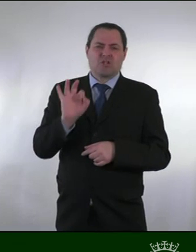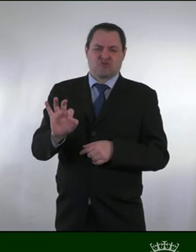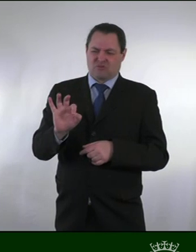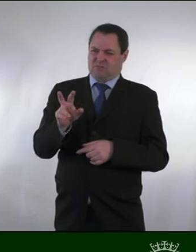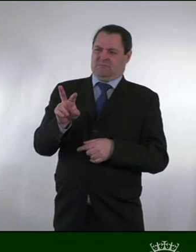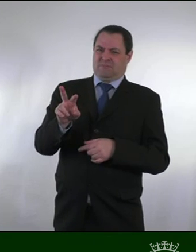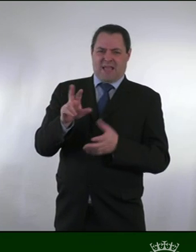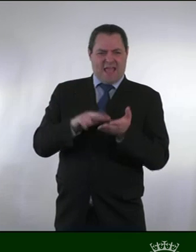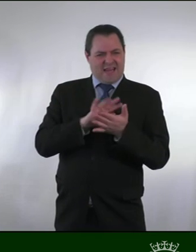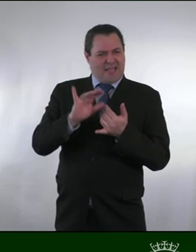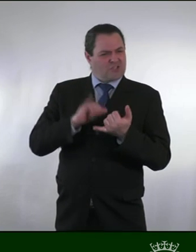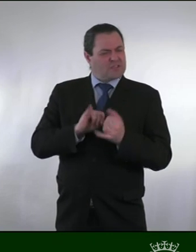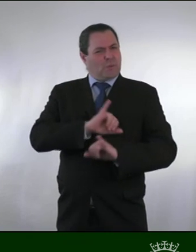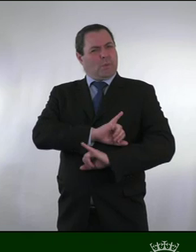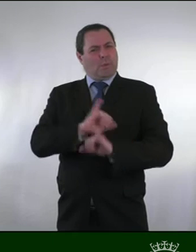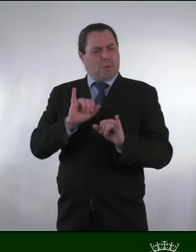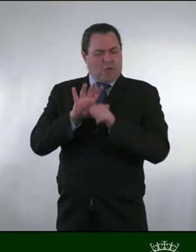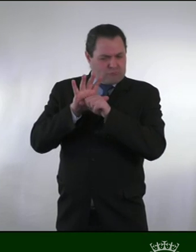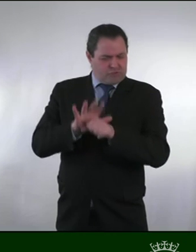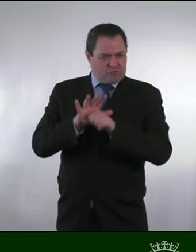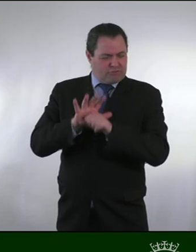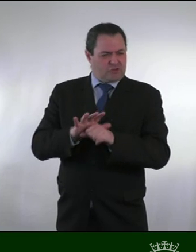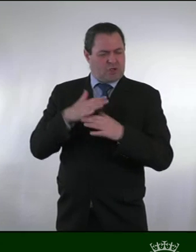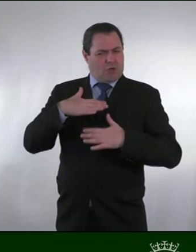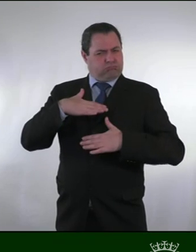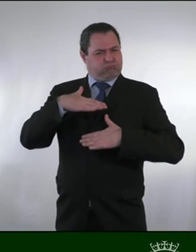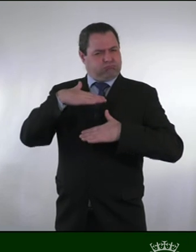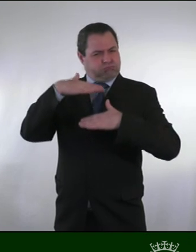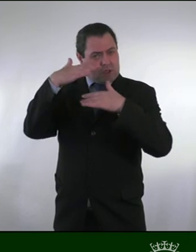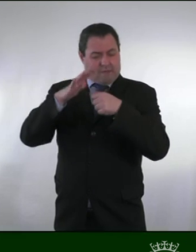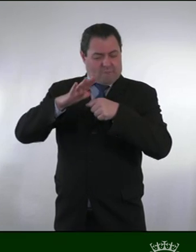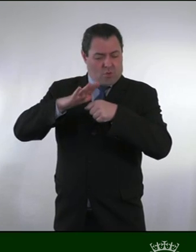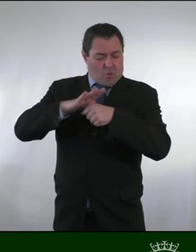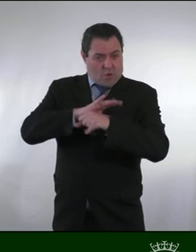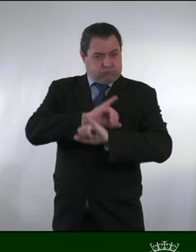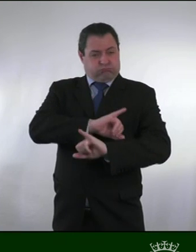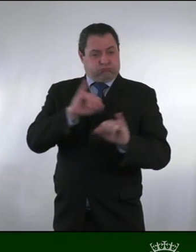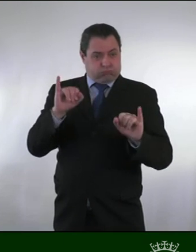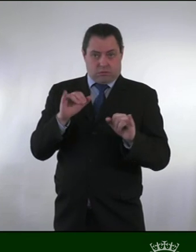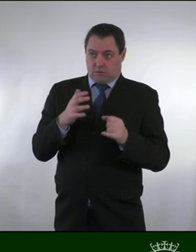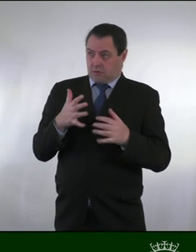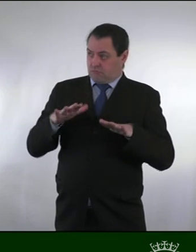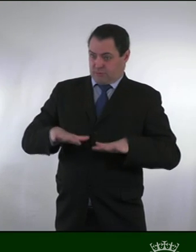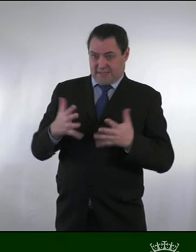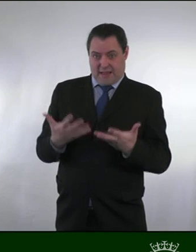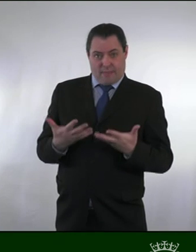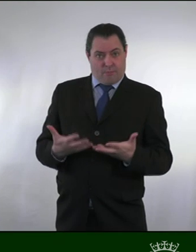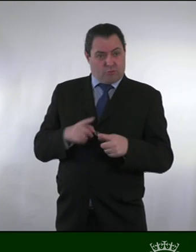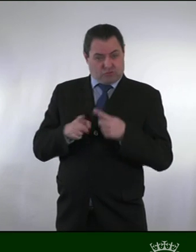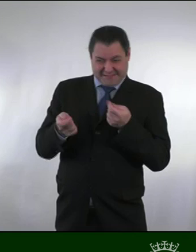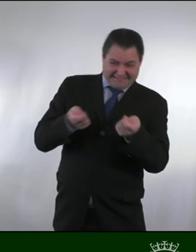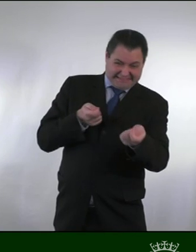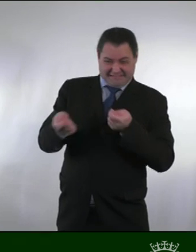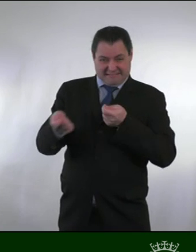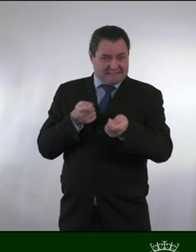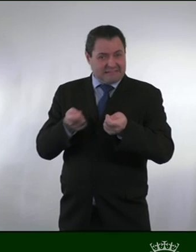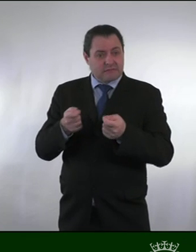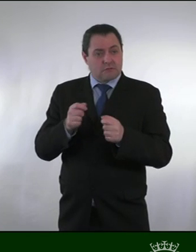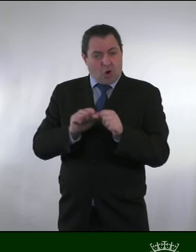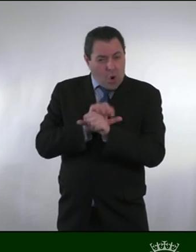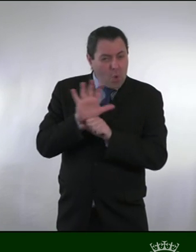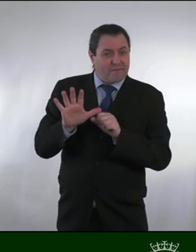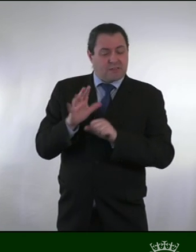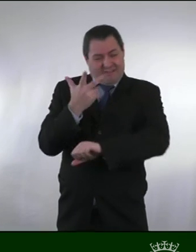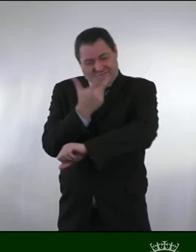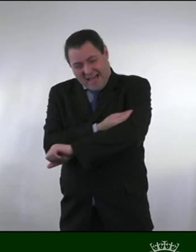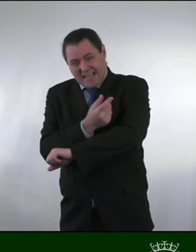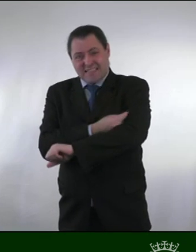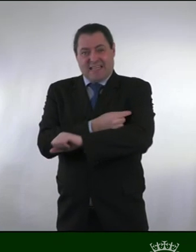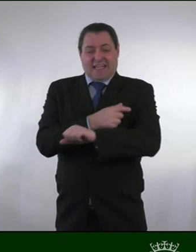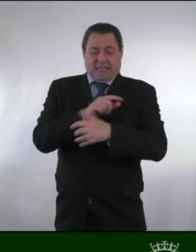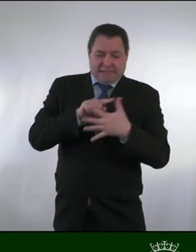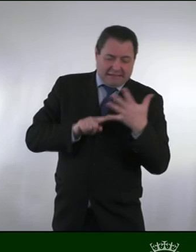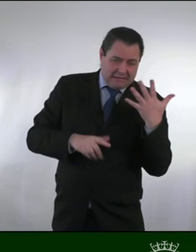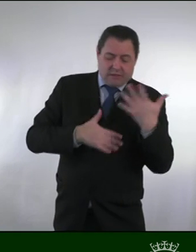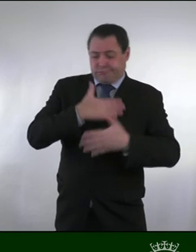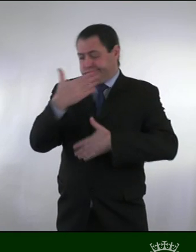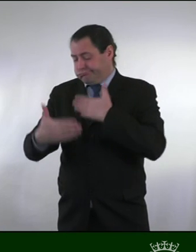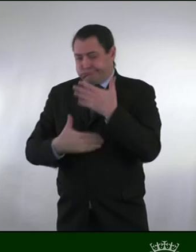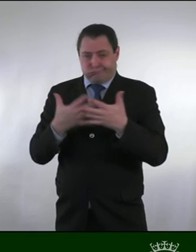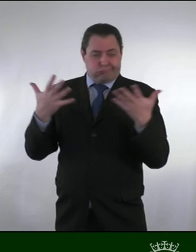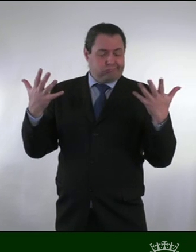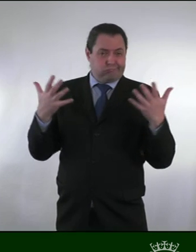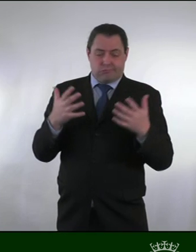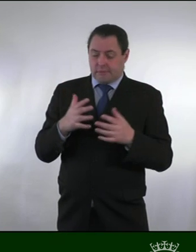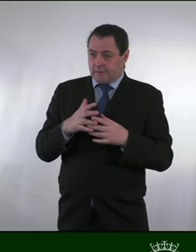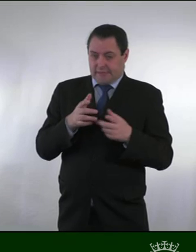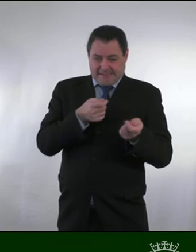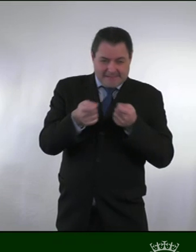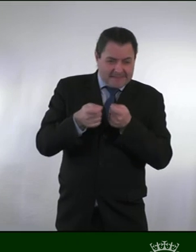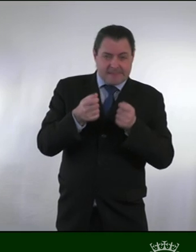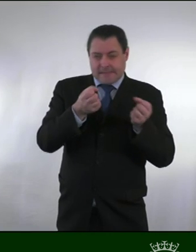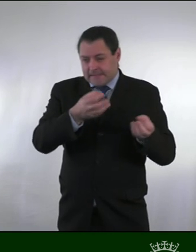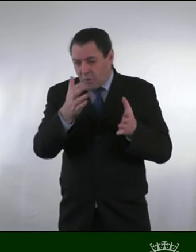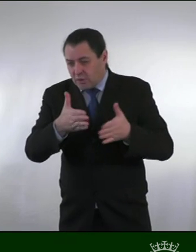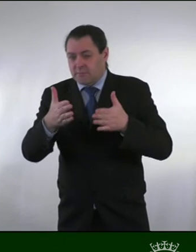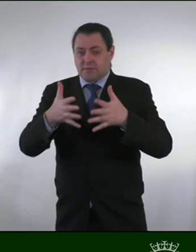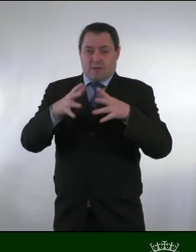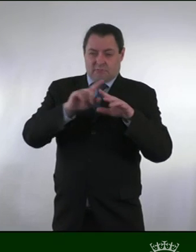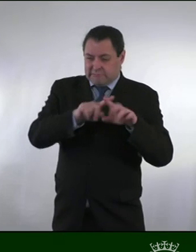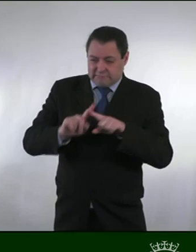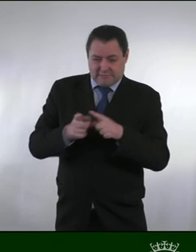The NHS is under unprecedented pressure. The entire British state—including virtually every single arm of officialdom—is trying to fight covid and to roll out the biggest vaccination programme in the history of our country.